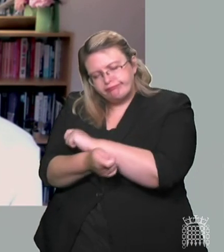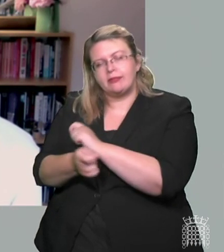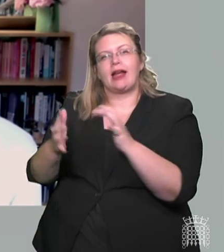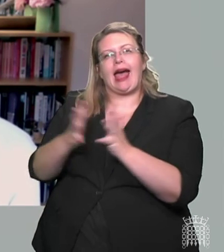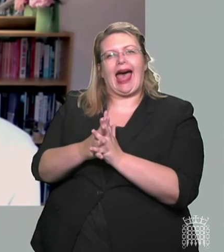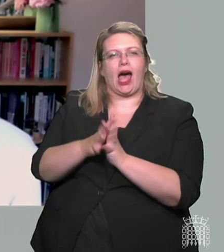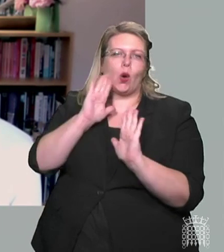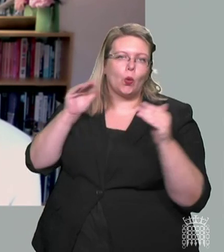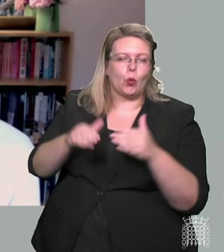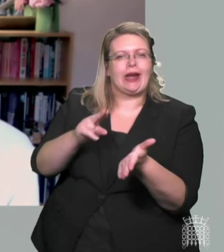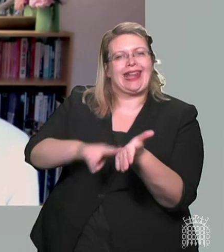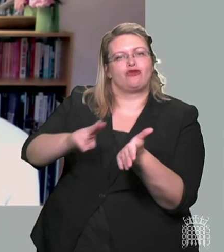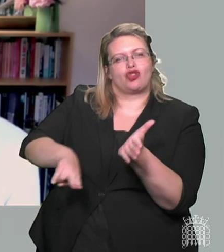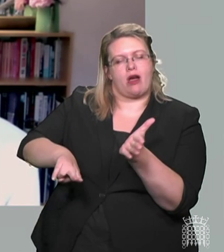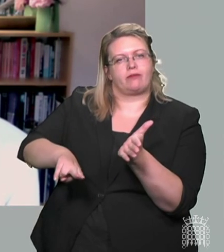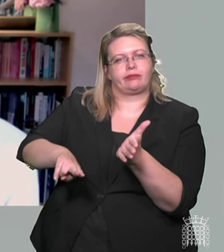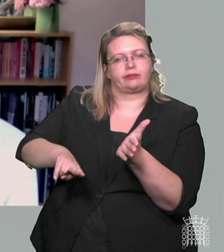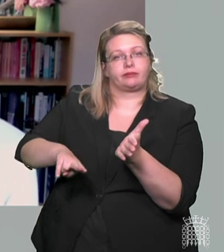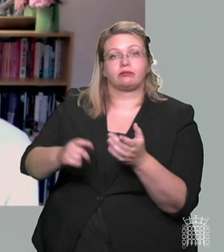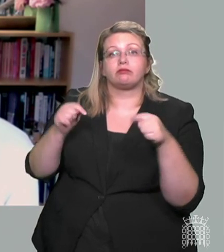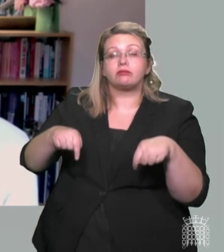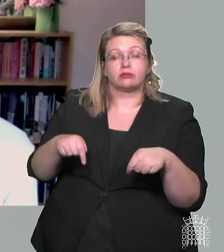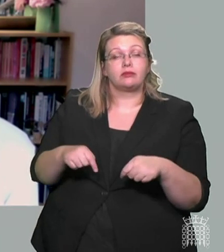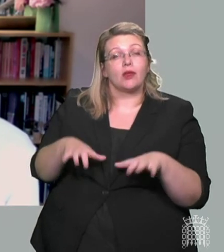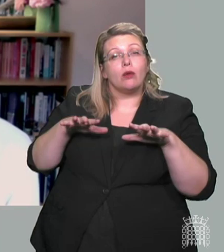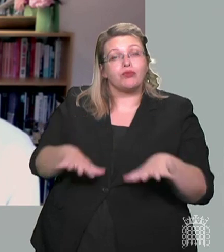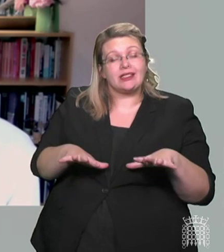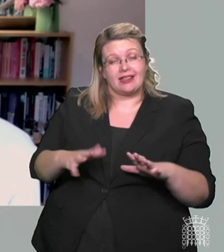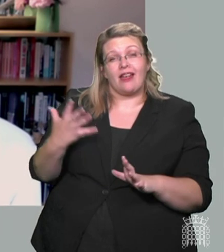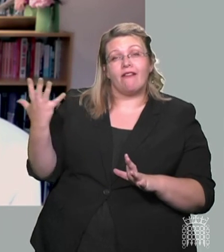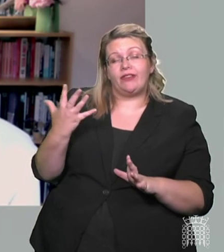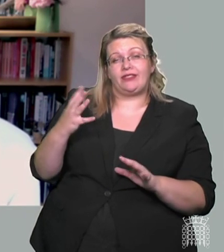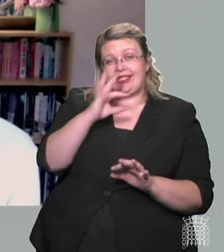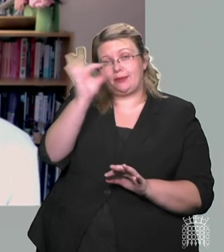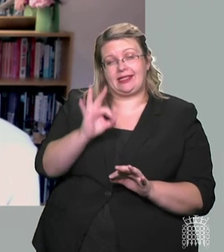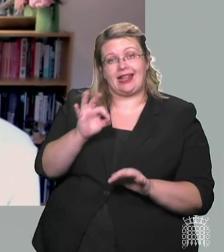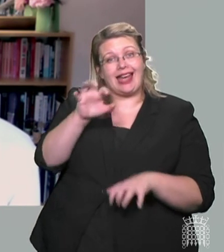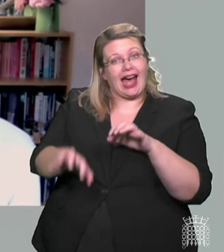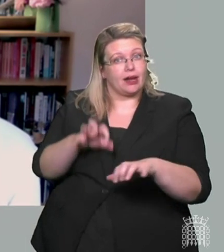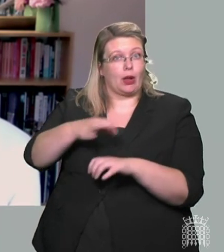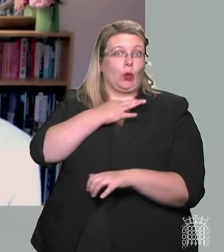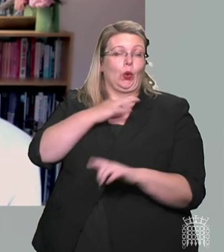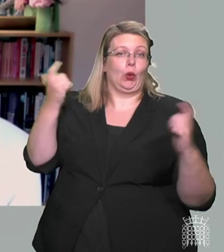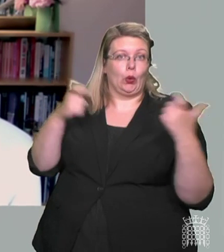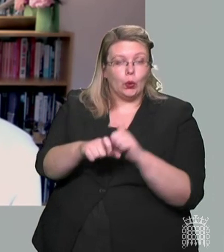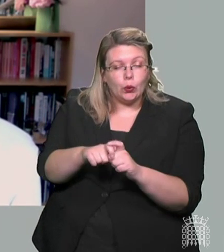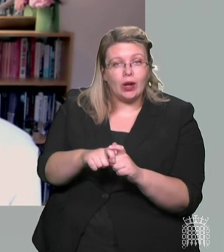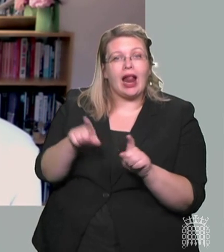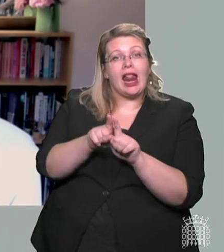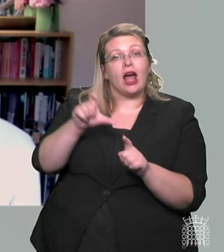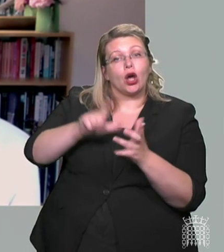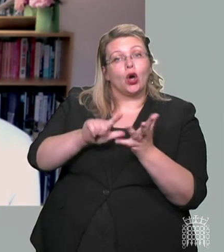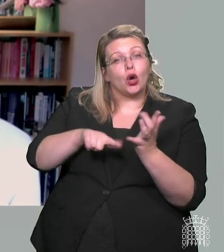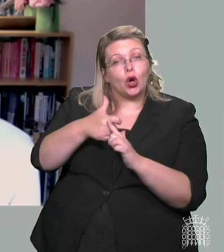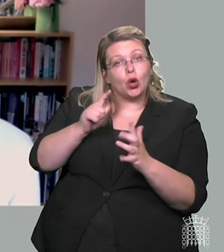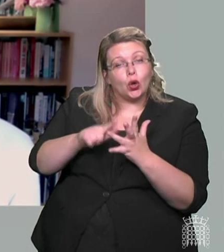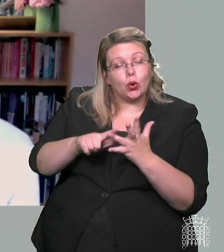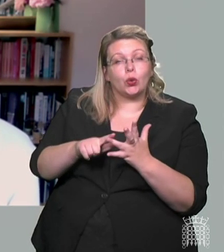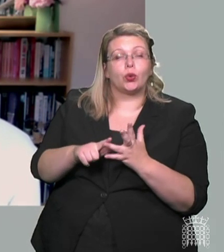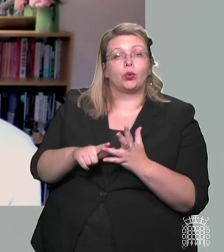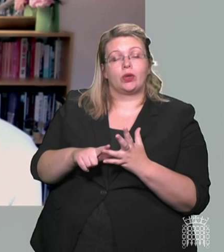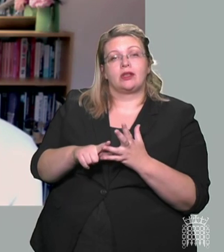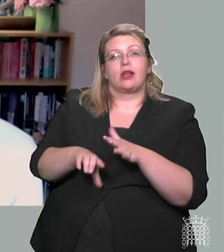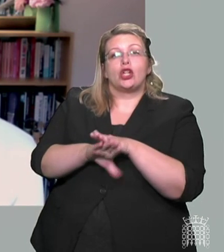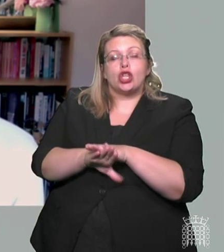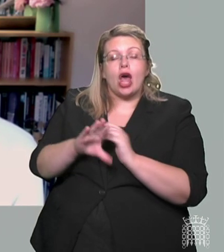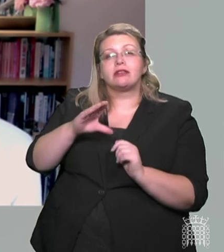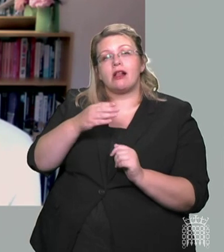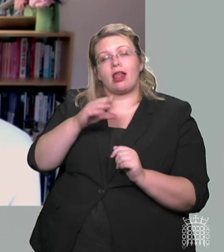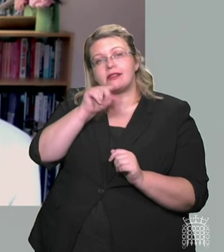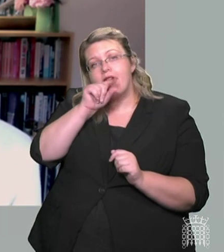It is not just about the 15% of UK species that are threatened with extinction—the cuckoos, the kittiwakes and the turtle doves—but the ebbing away of so much of our natural world.